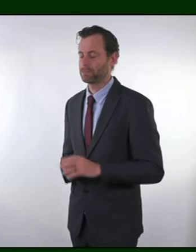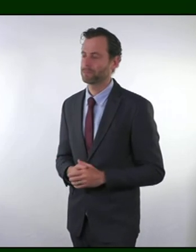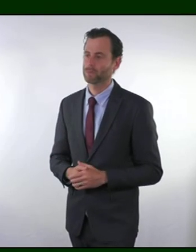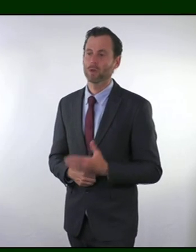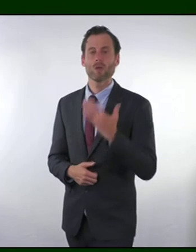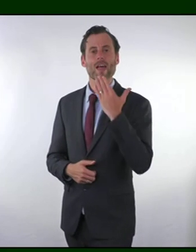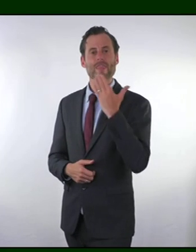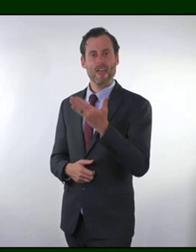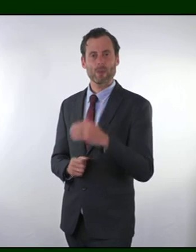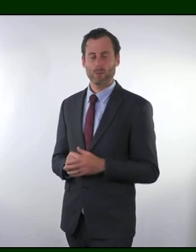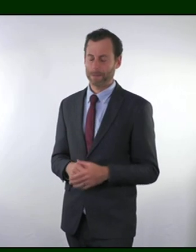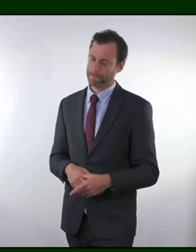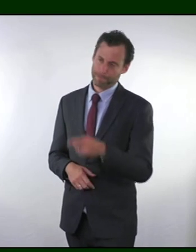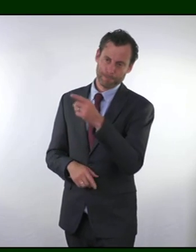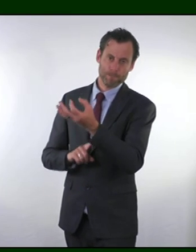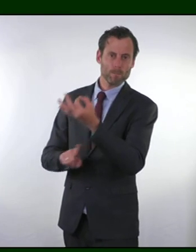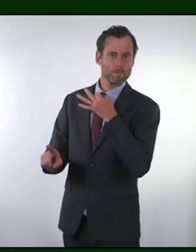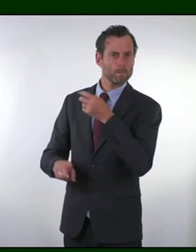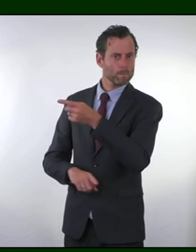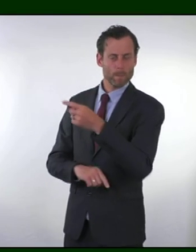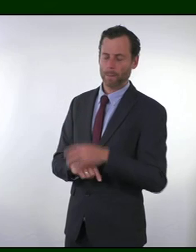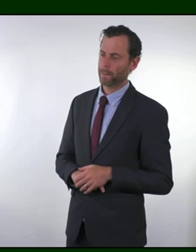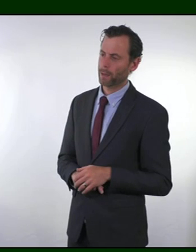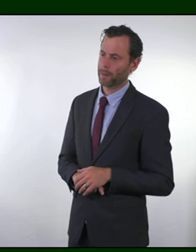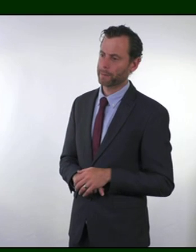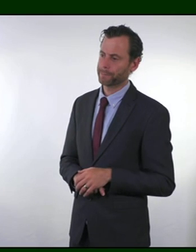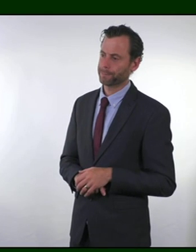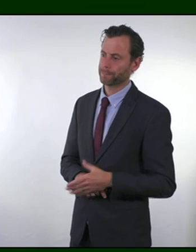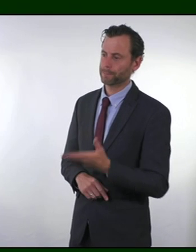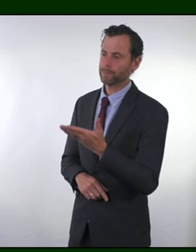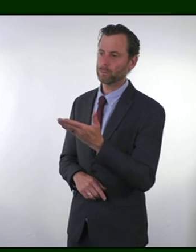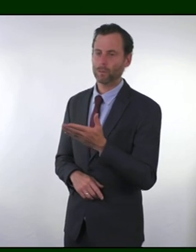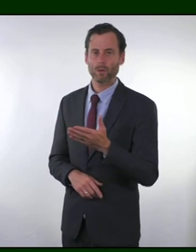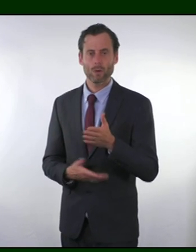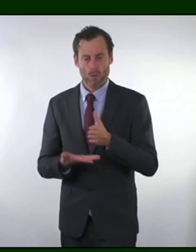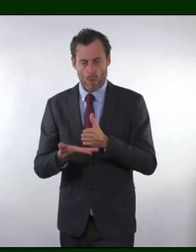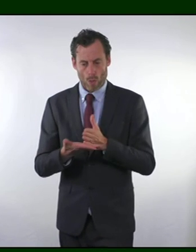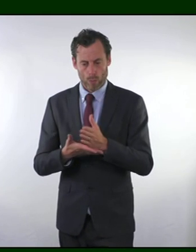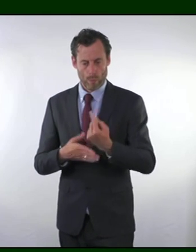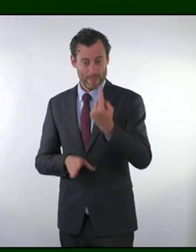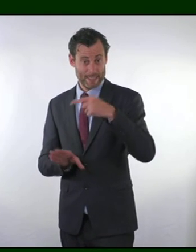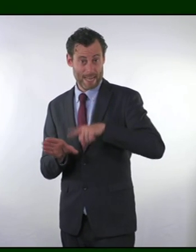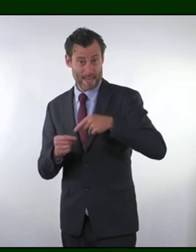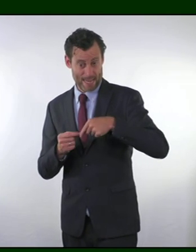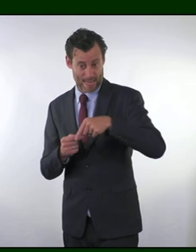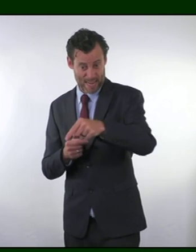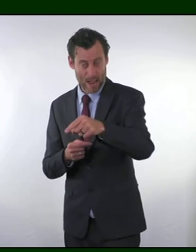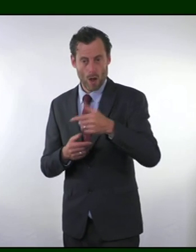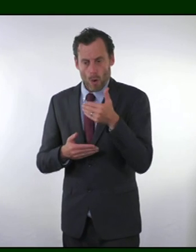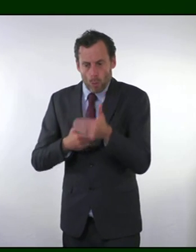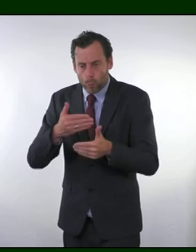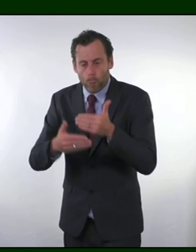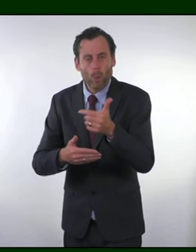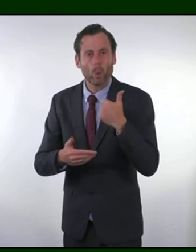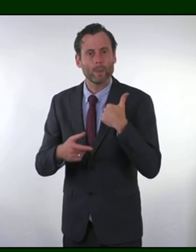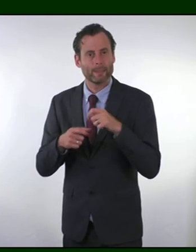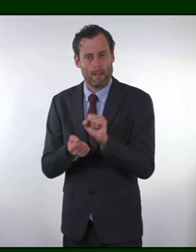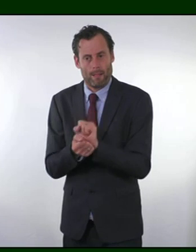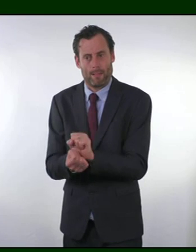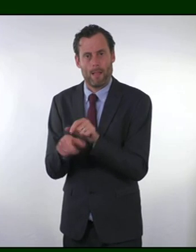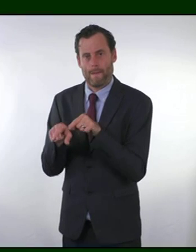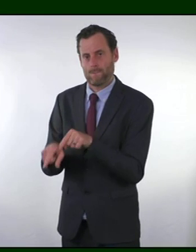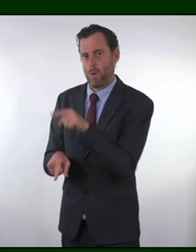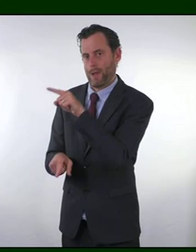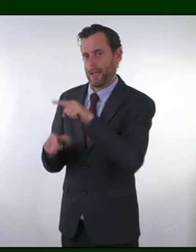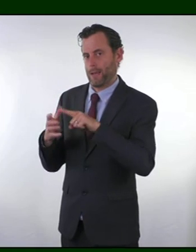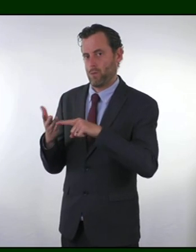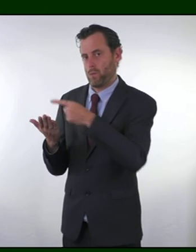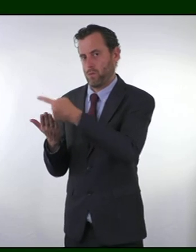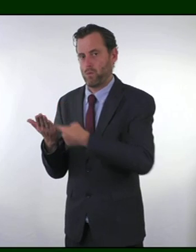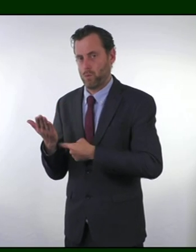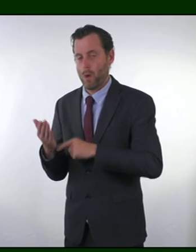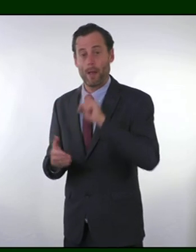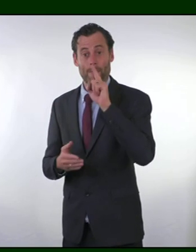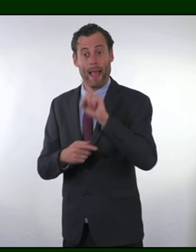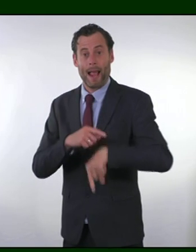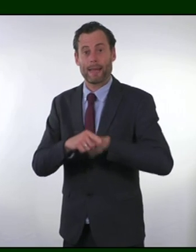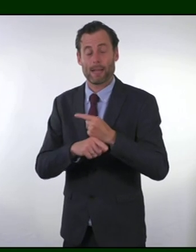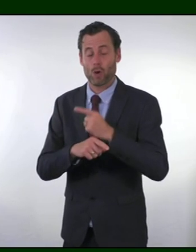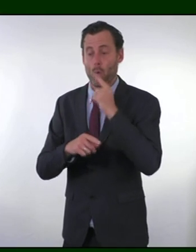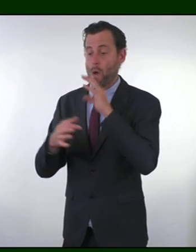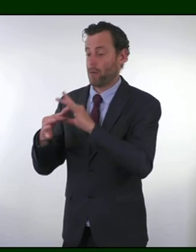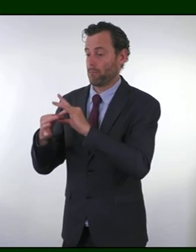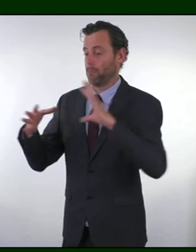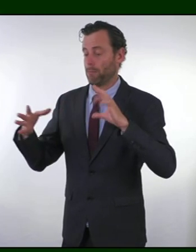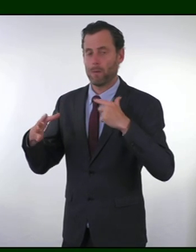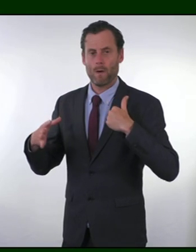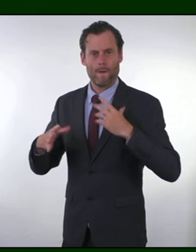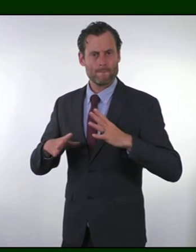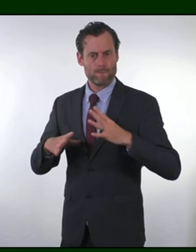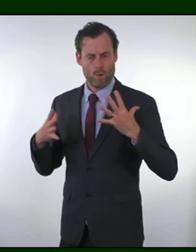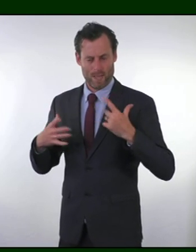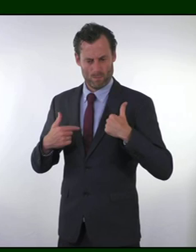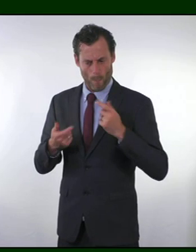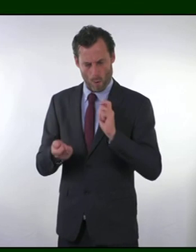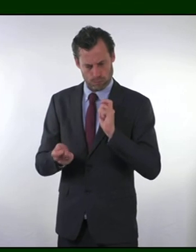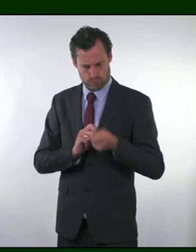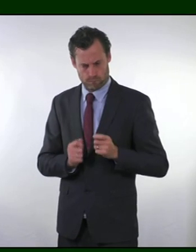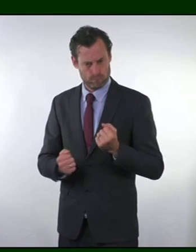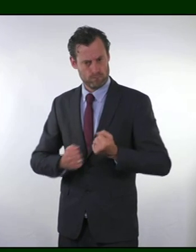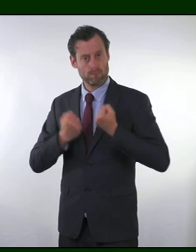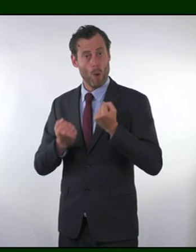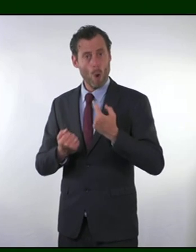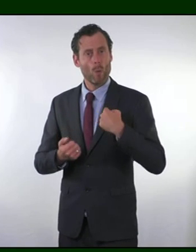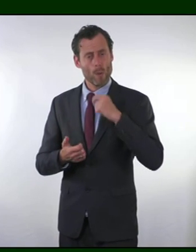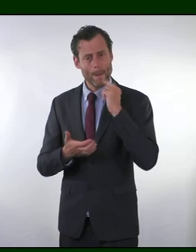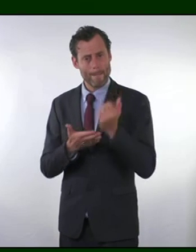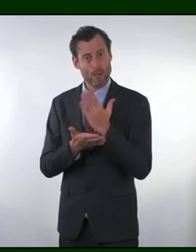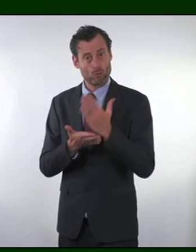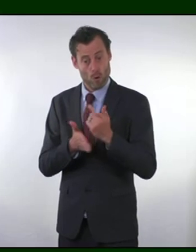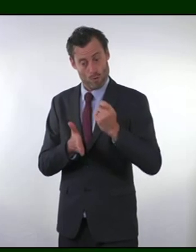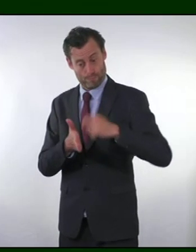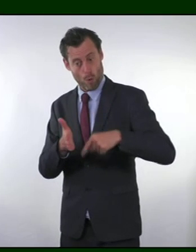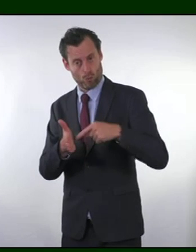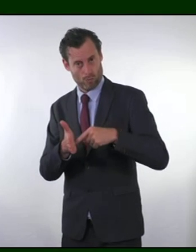The right honourable Gentleman will know that during the transition period this year we are still constrained, but he can rest assured that from next year, when we have our full freedom, we can take advantage of all these things and ensure that our local economies benefit as they should.